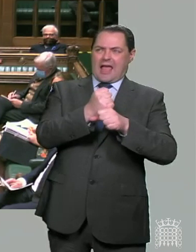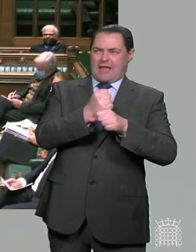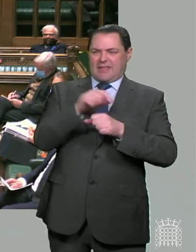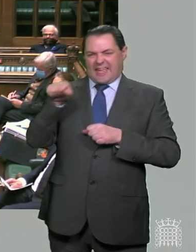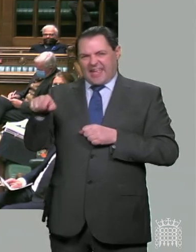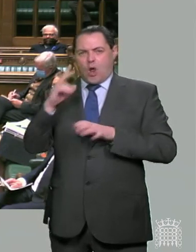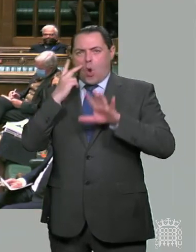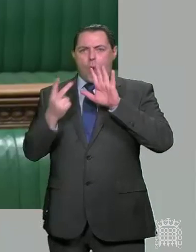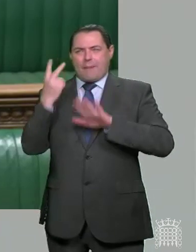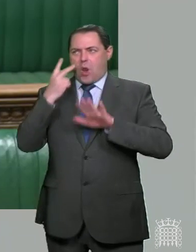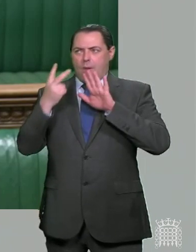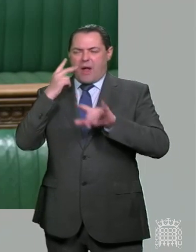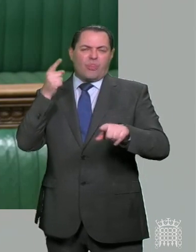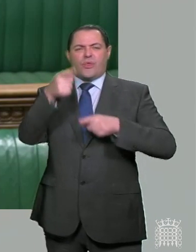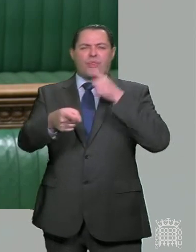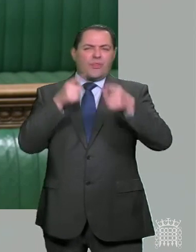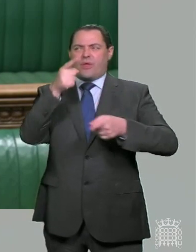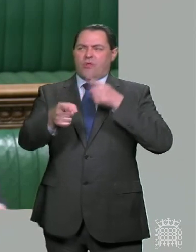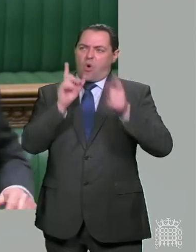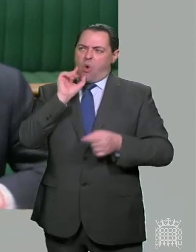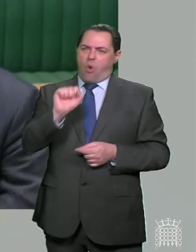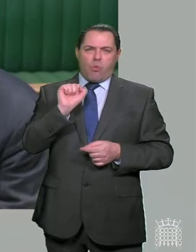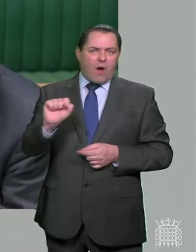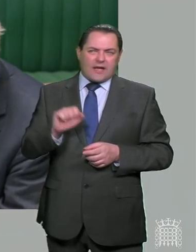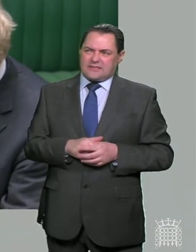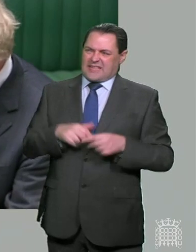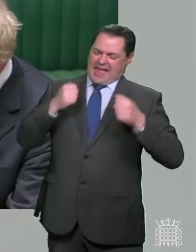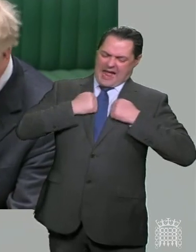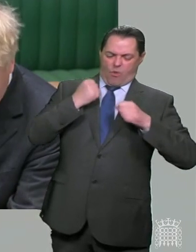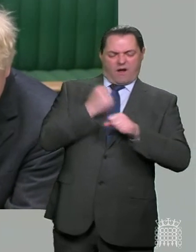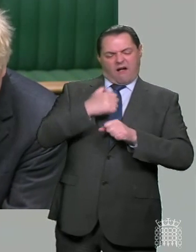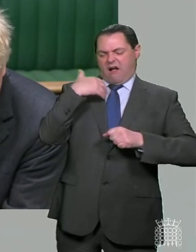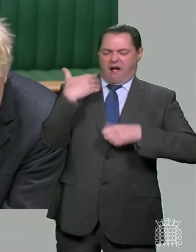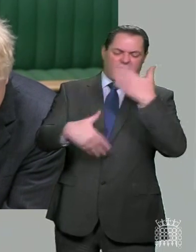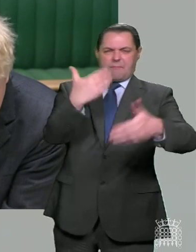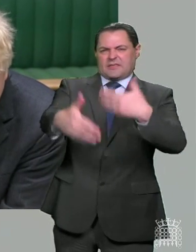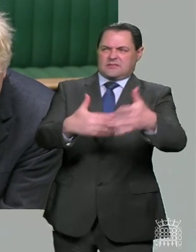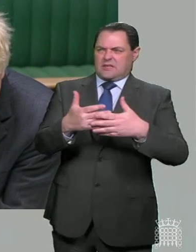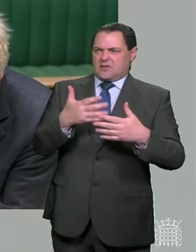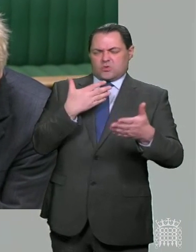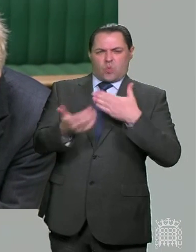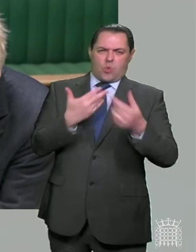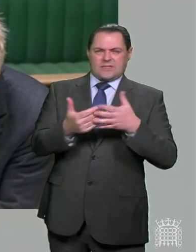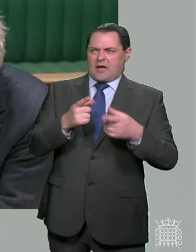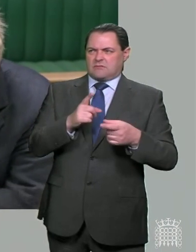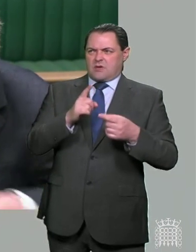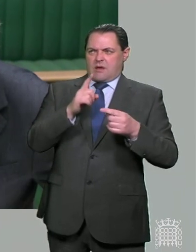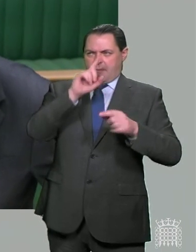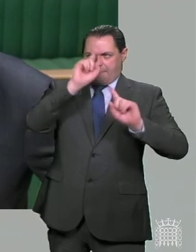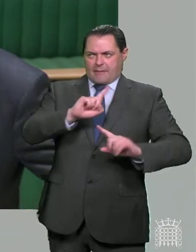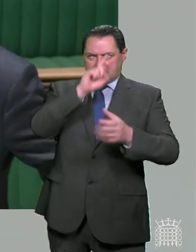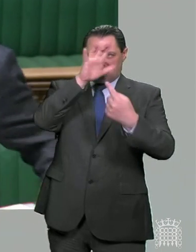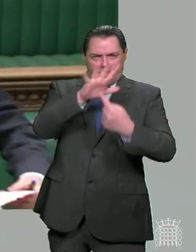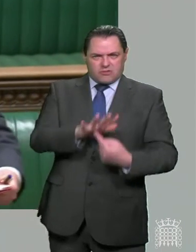While captain hindsight snipes continually from the sidelines, this Government get on with delivering on the people’s priorities.